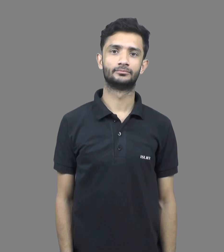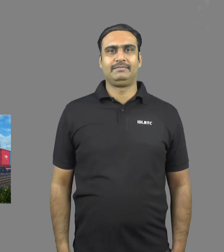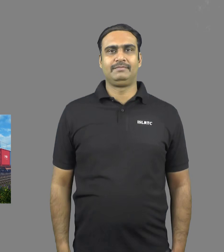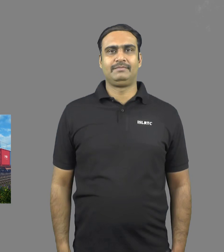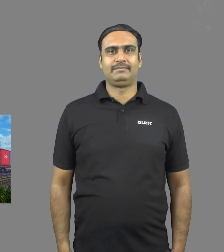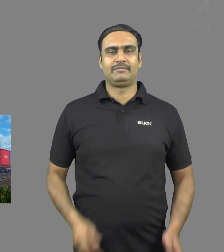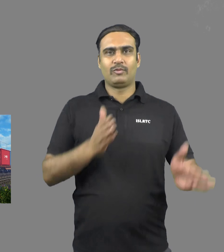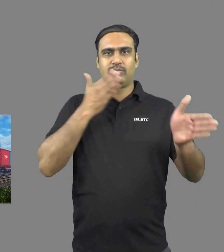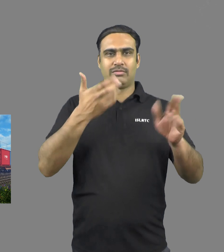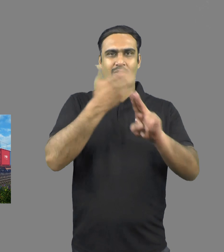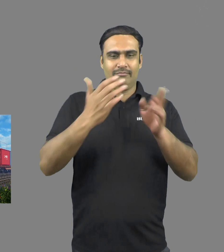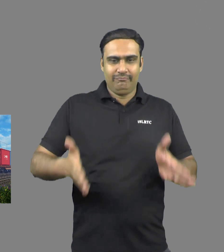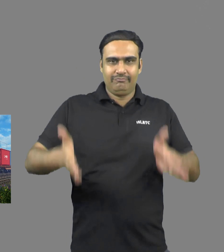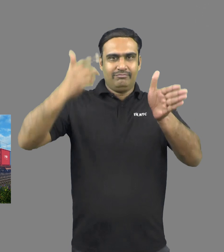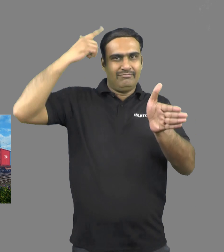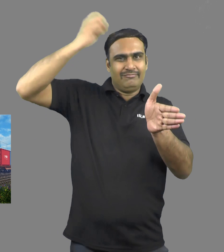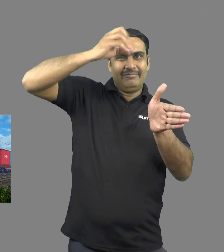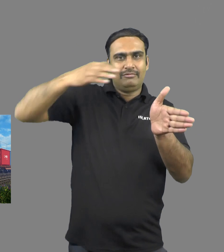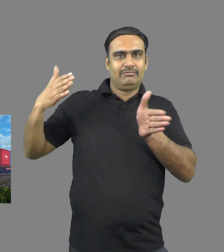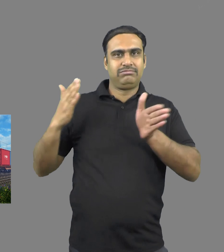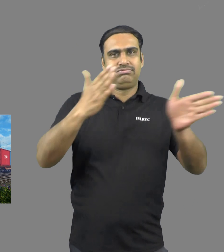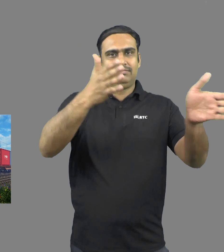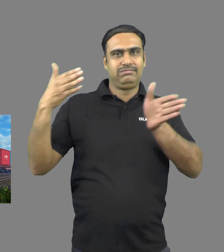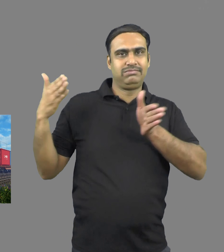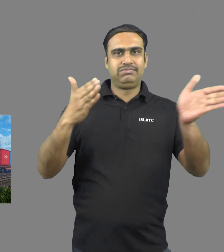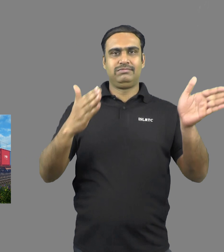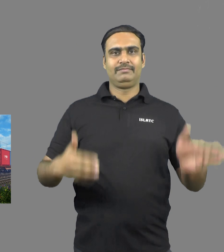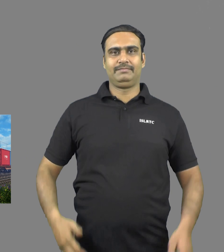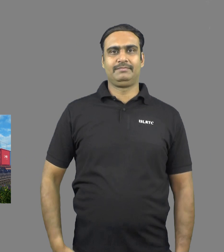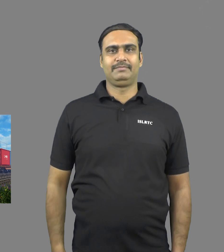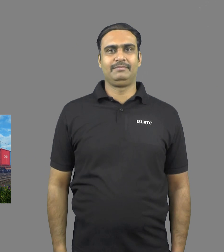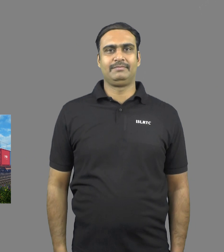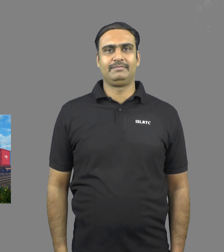Cargo Train Freight Train Goods Train